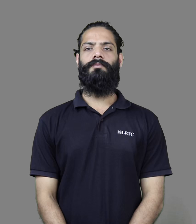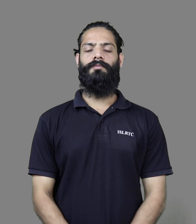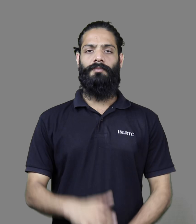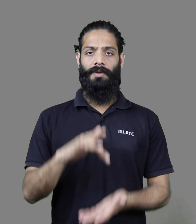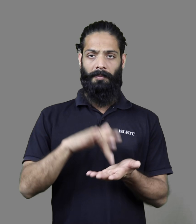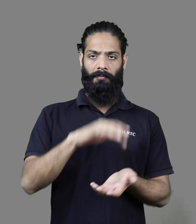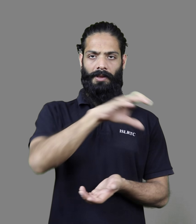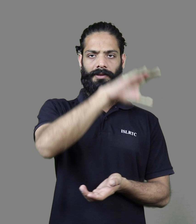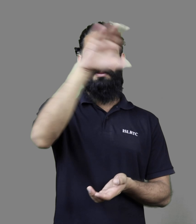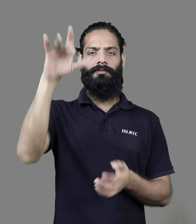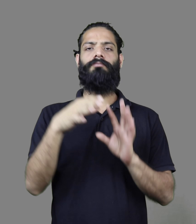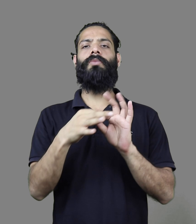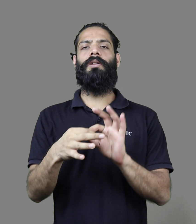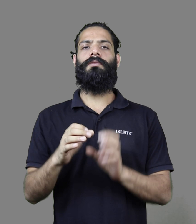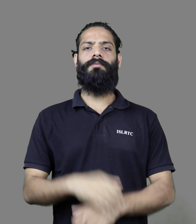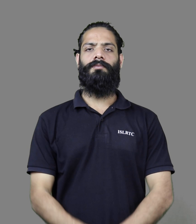Regional